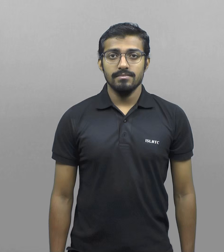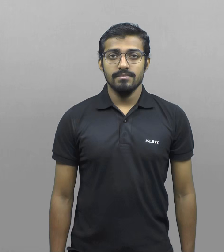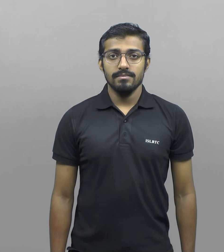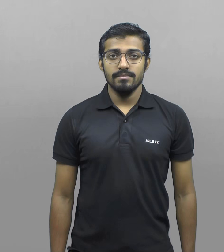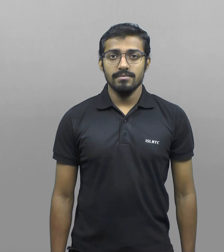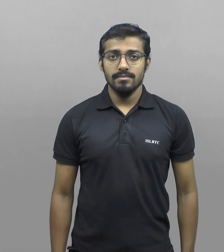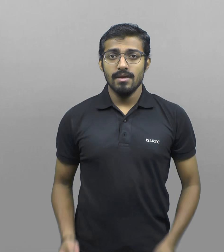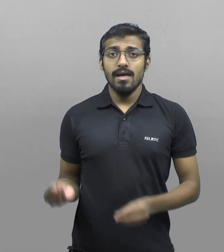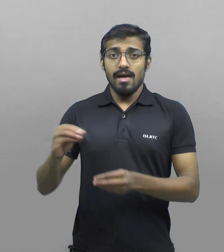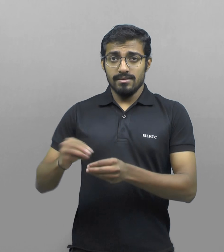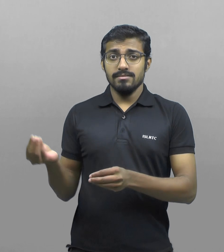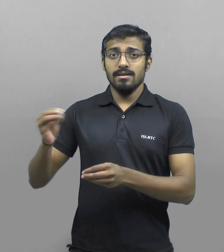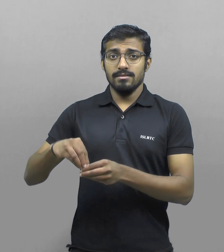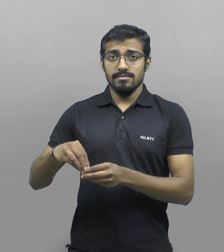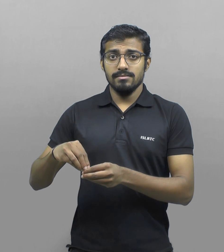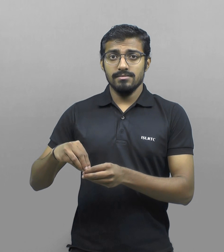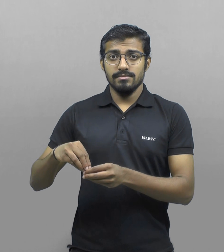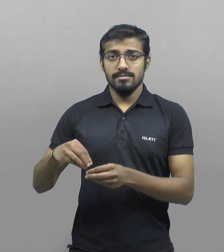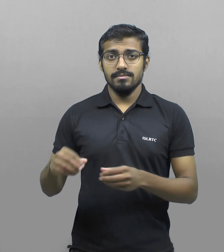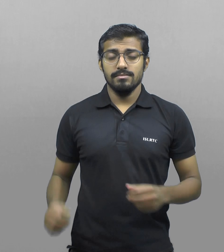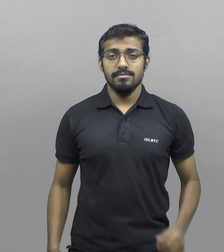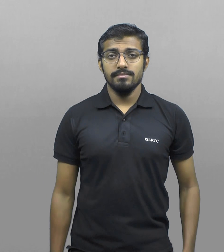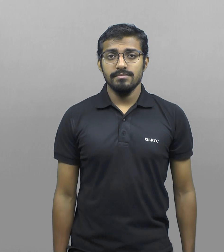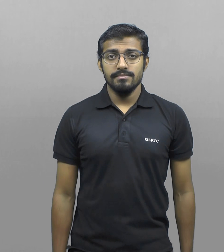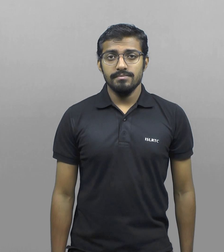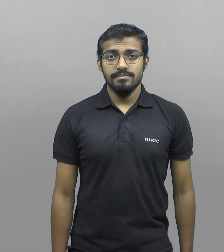Extra